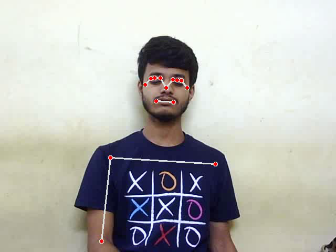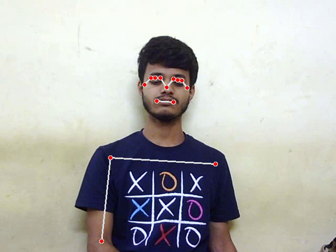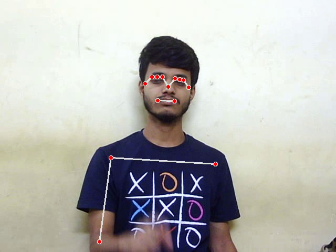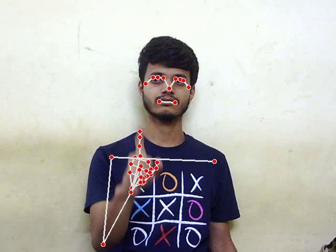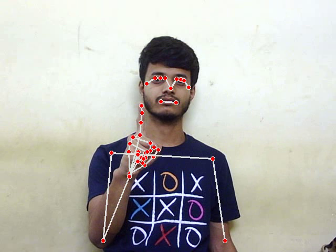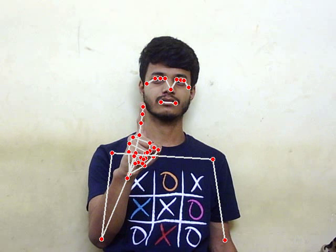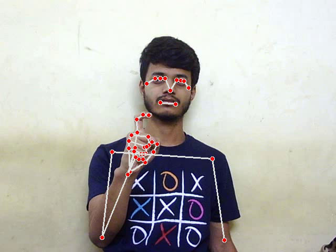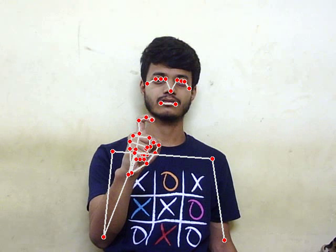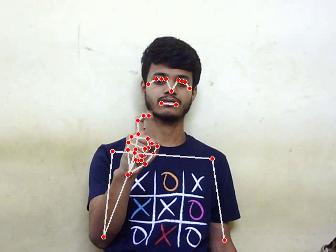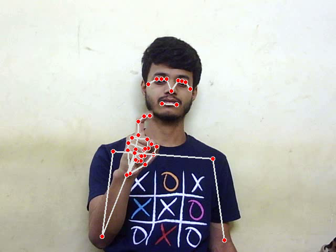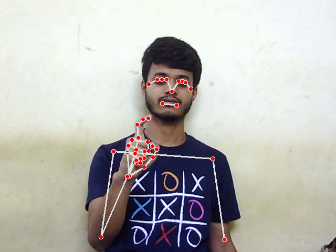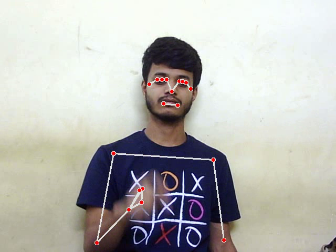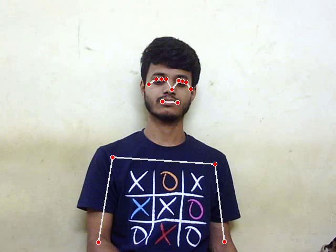question